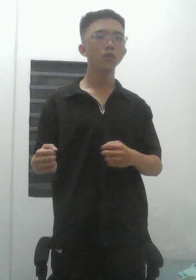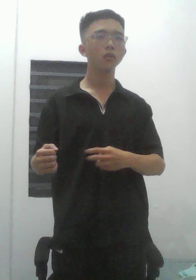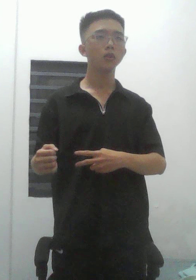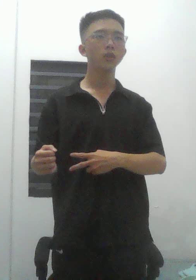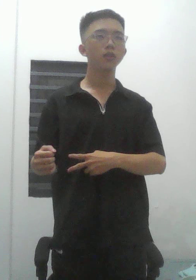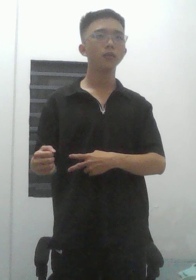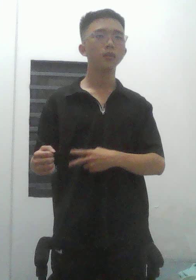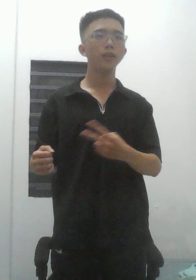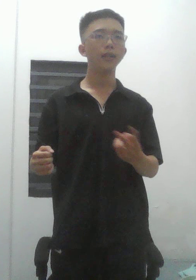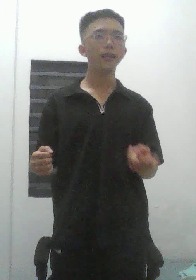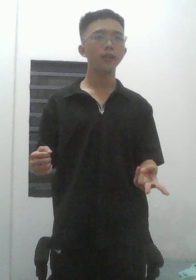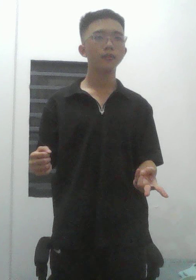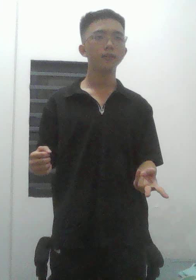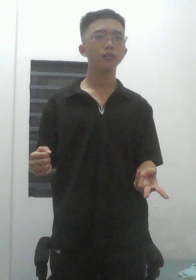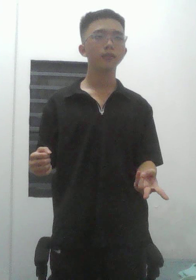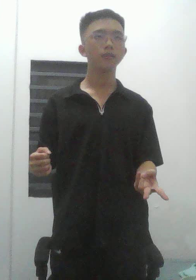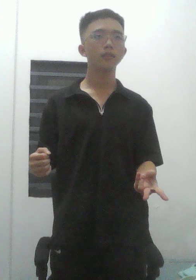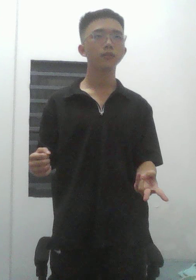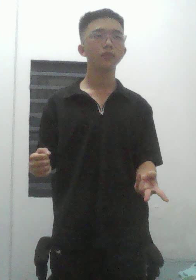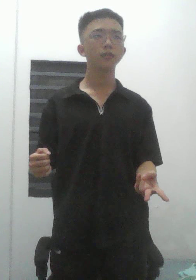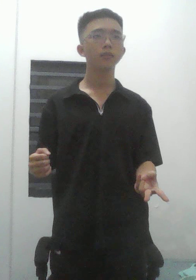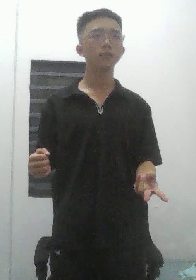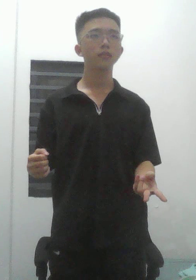it